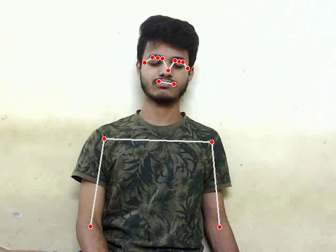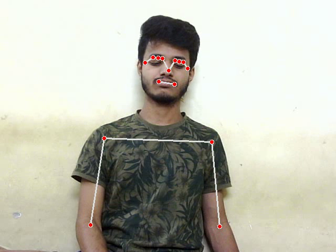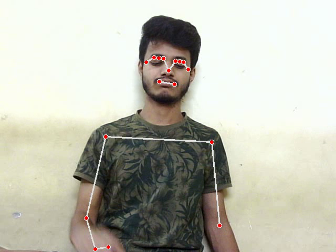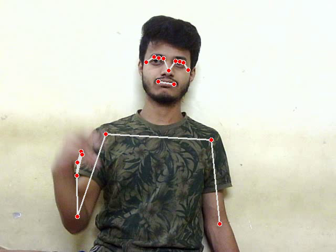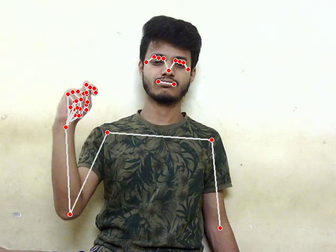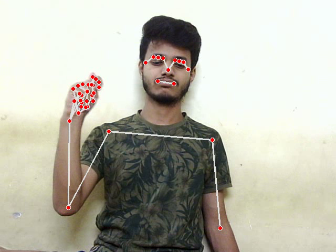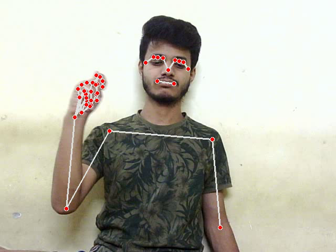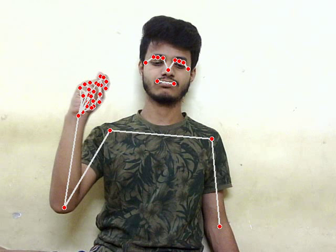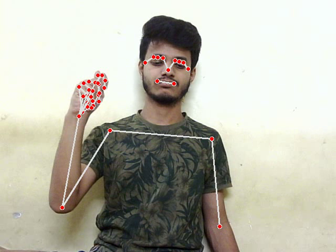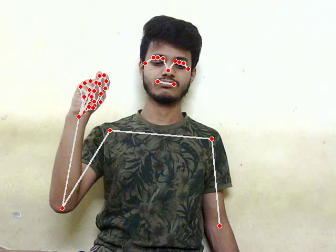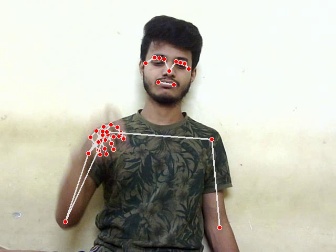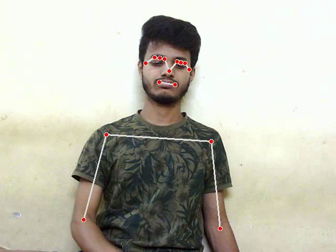bathroom